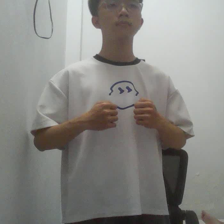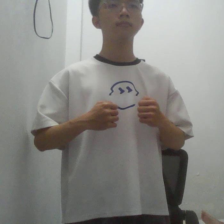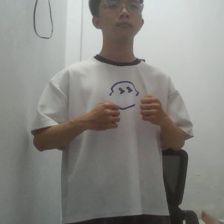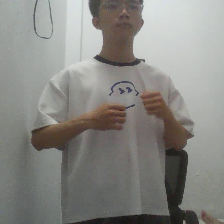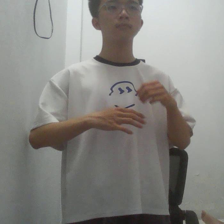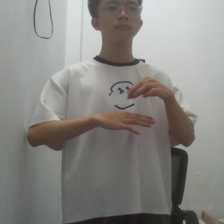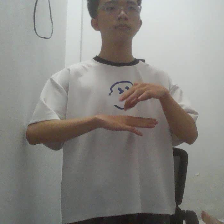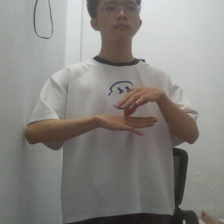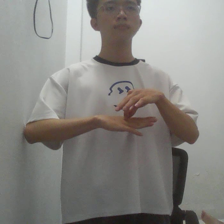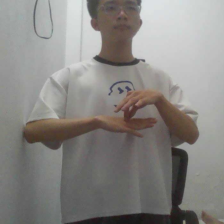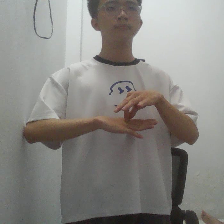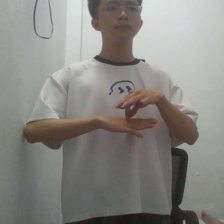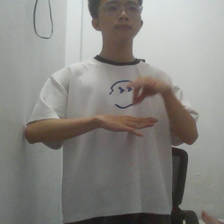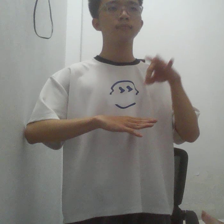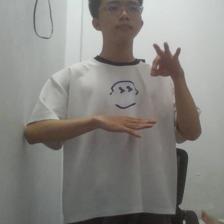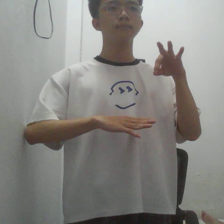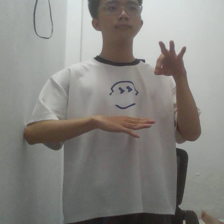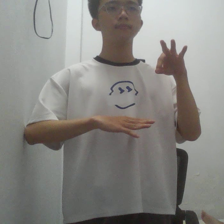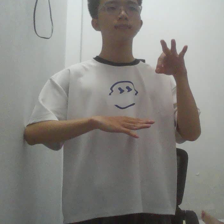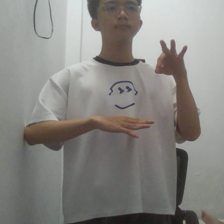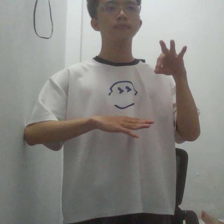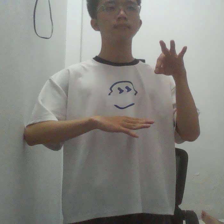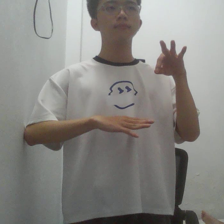tuan